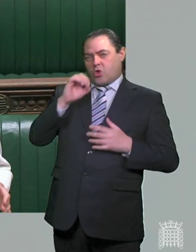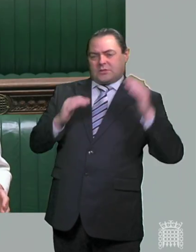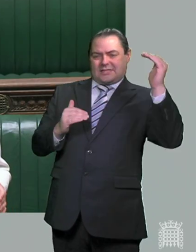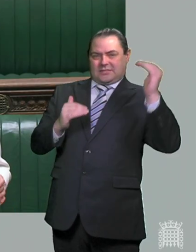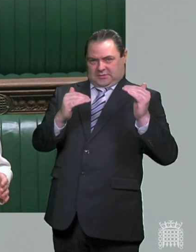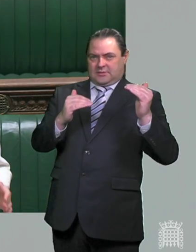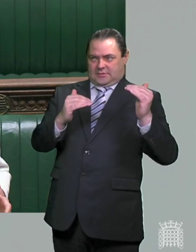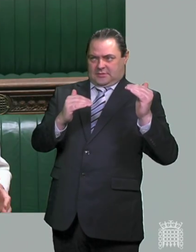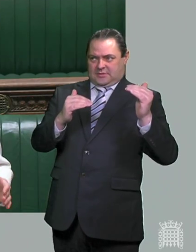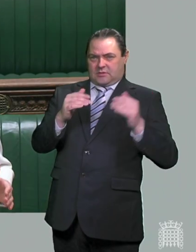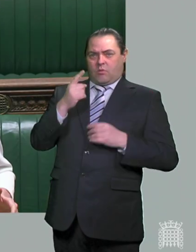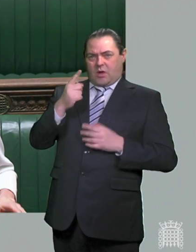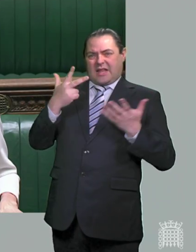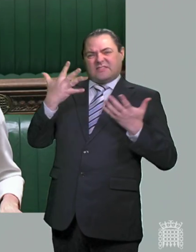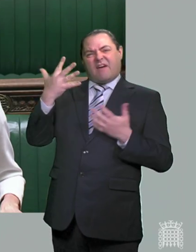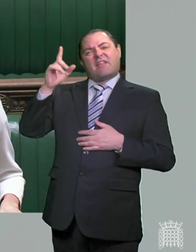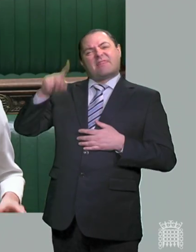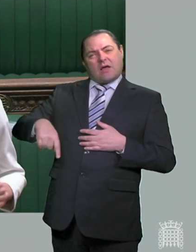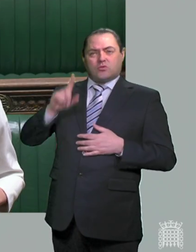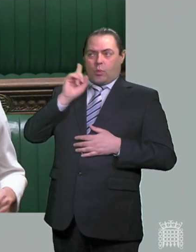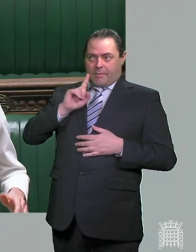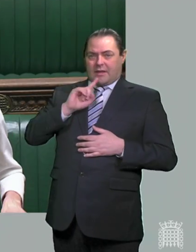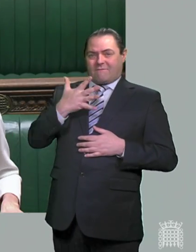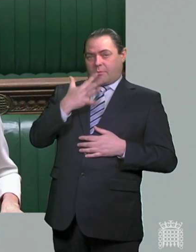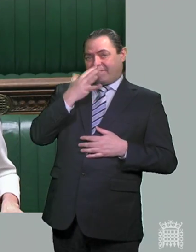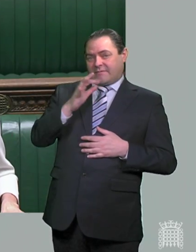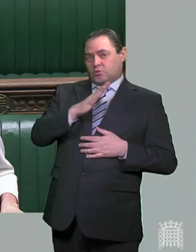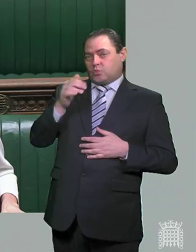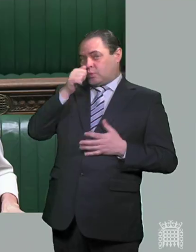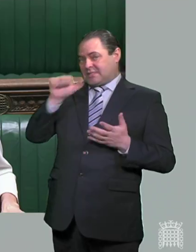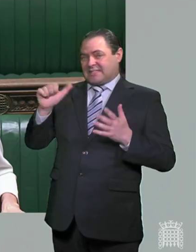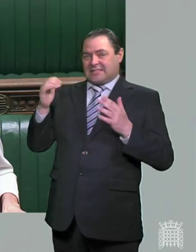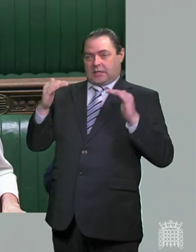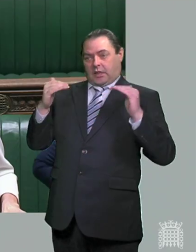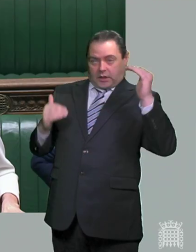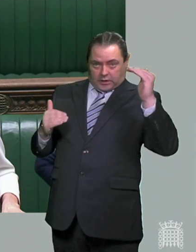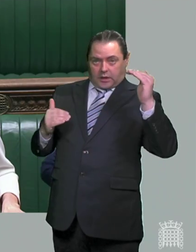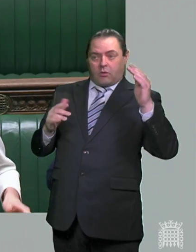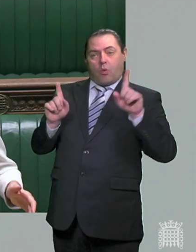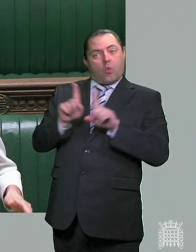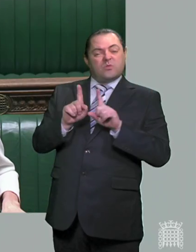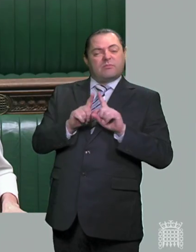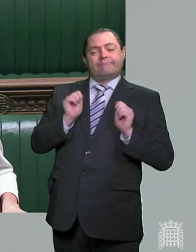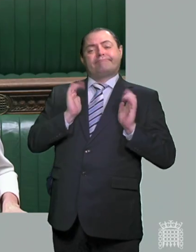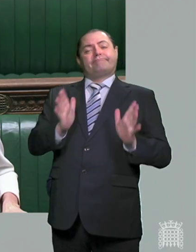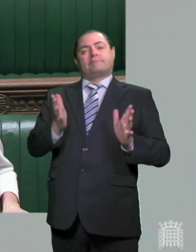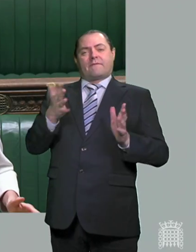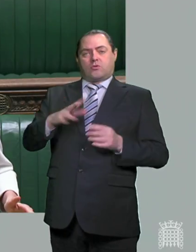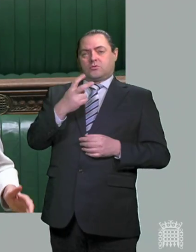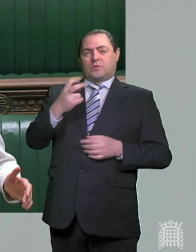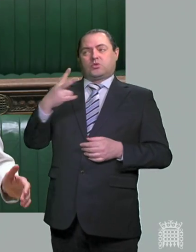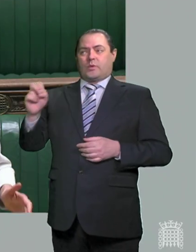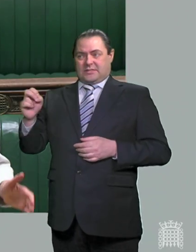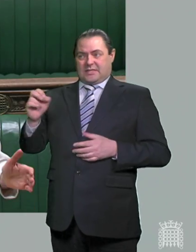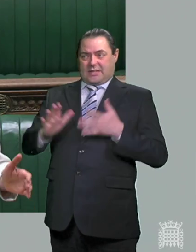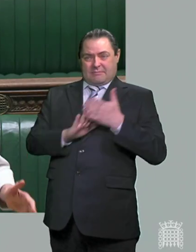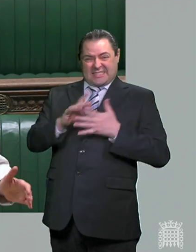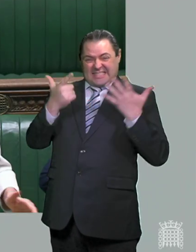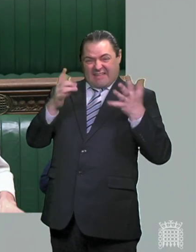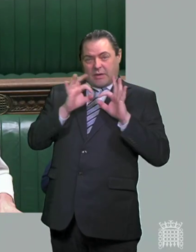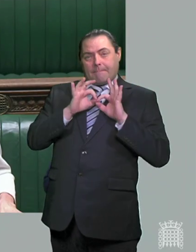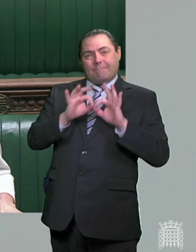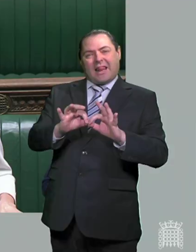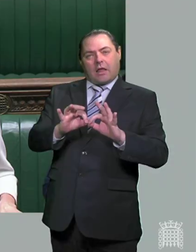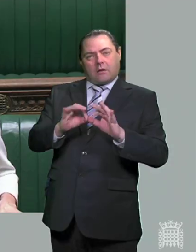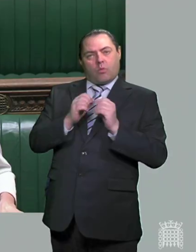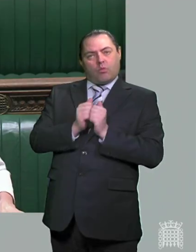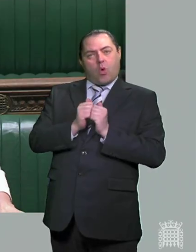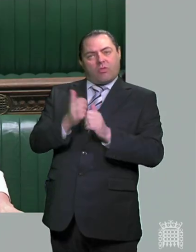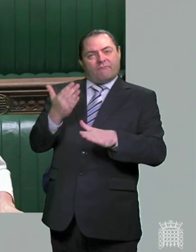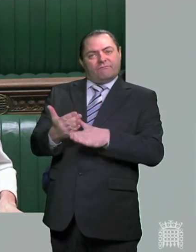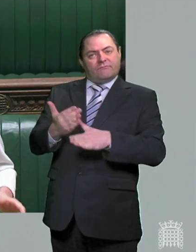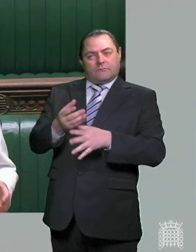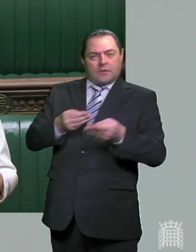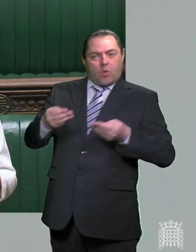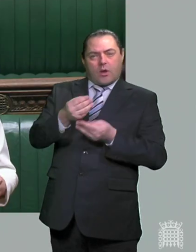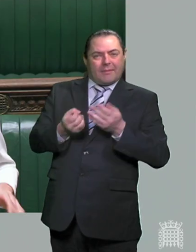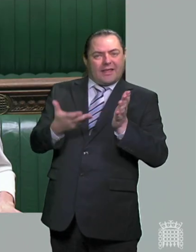Some 185,000 women aged between 50 and 64 have also left the workforce since 2020, at a cost of £7 billion to our economy.